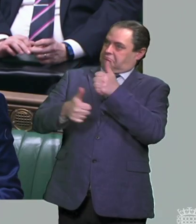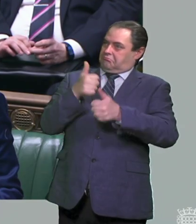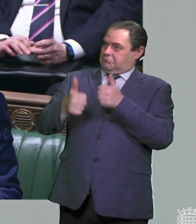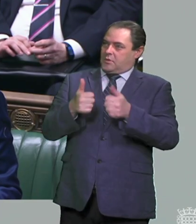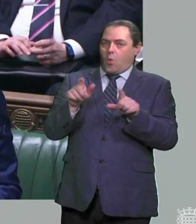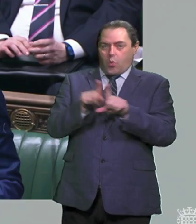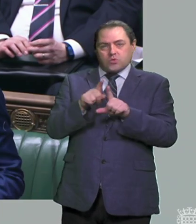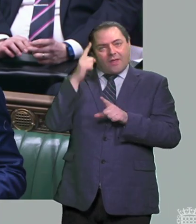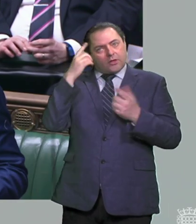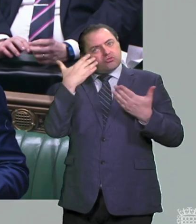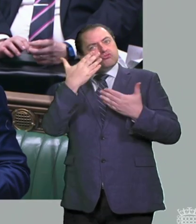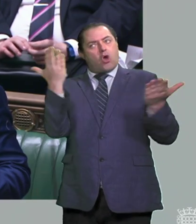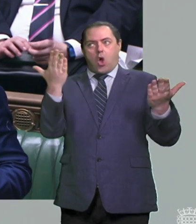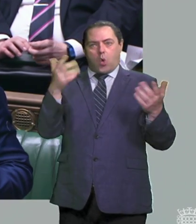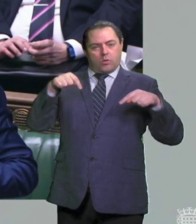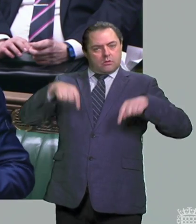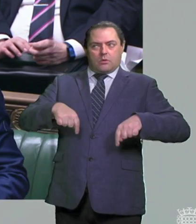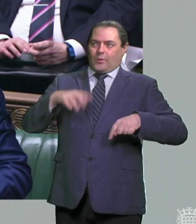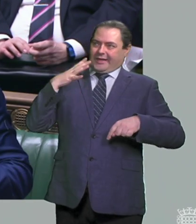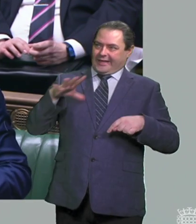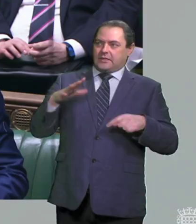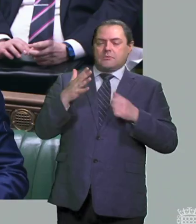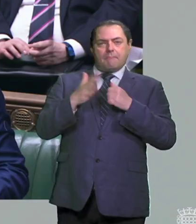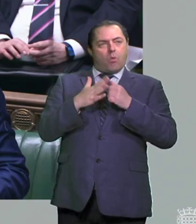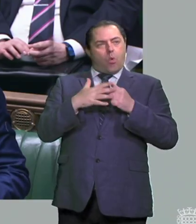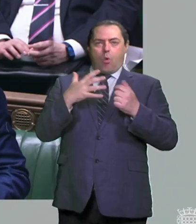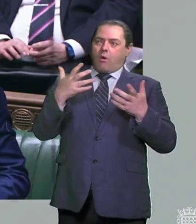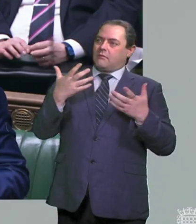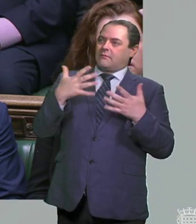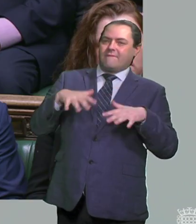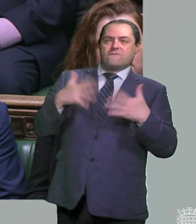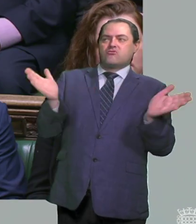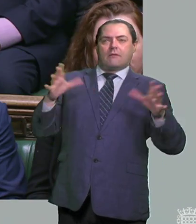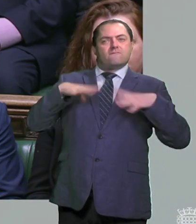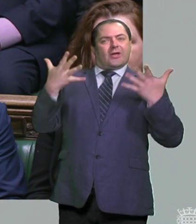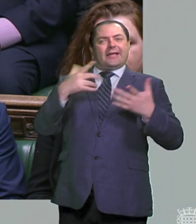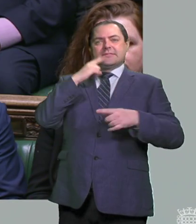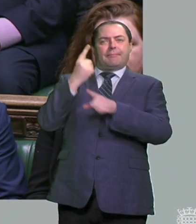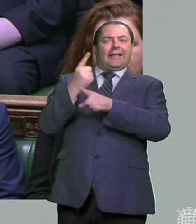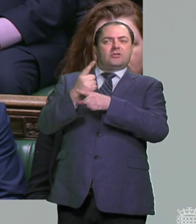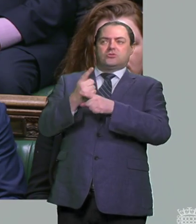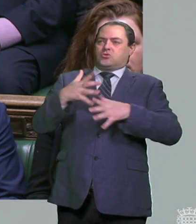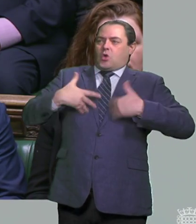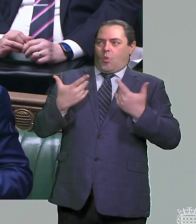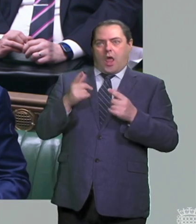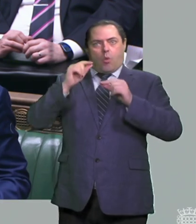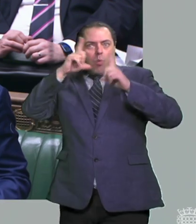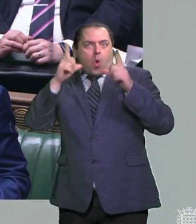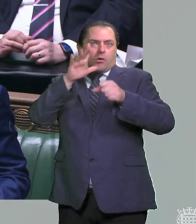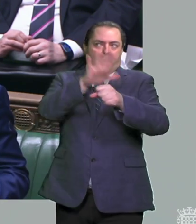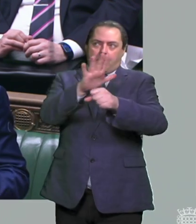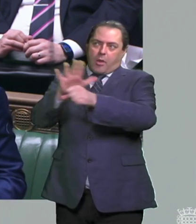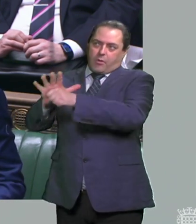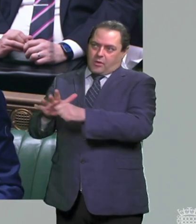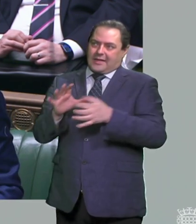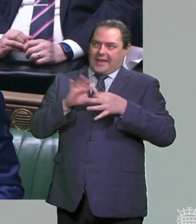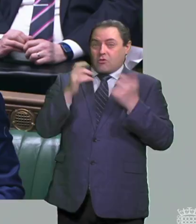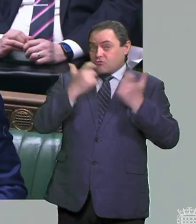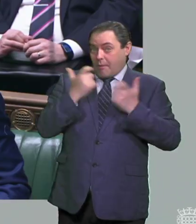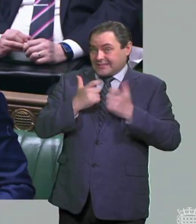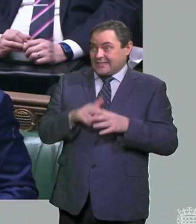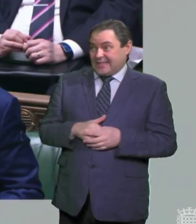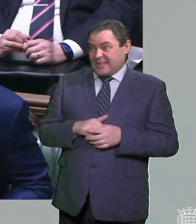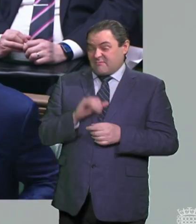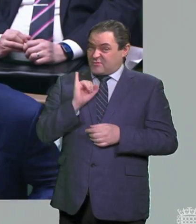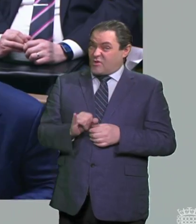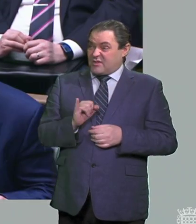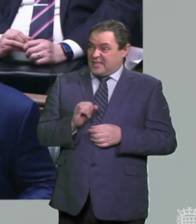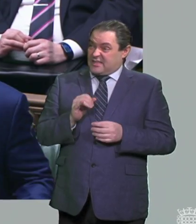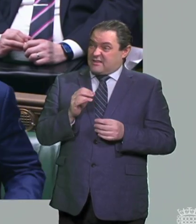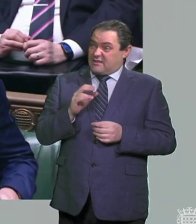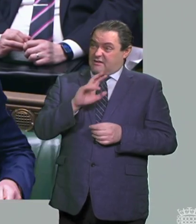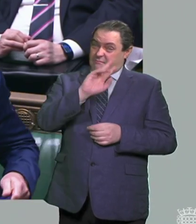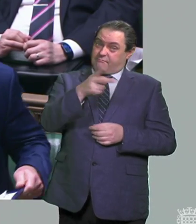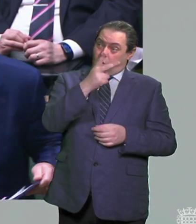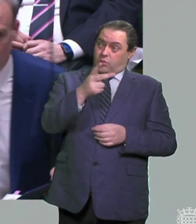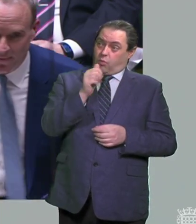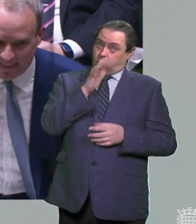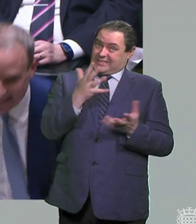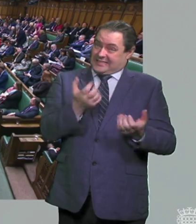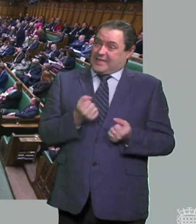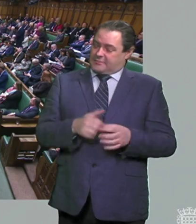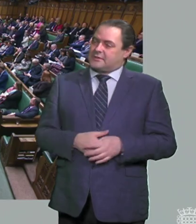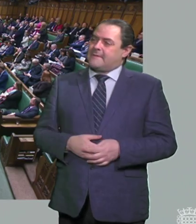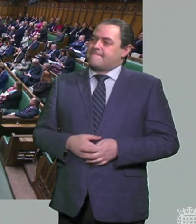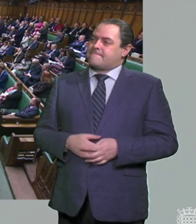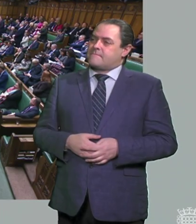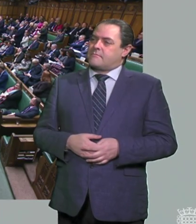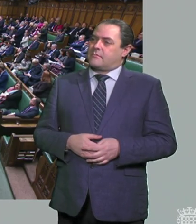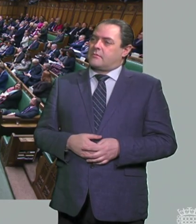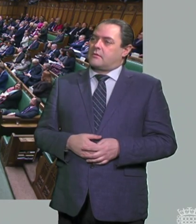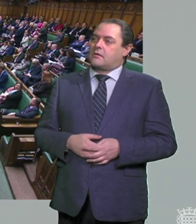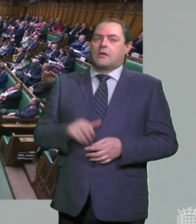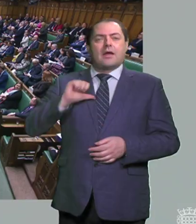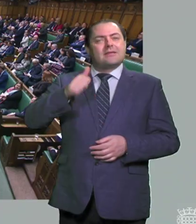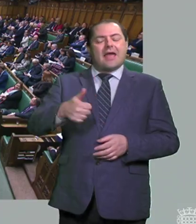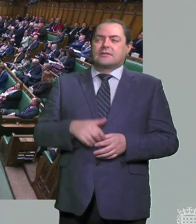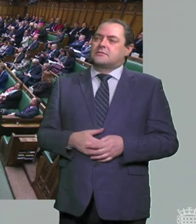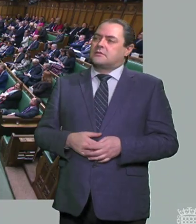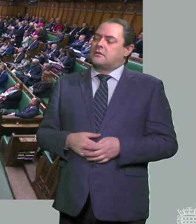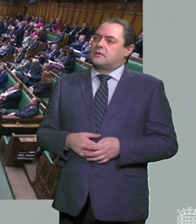I also think it shows how we need greater, more rambunctious free speech and how we need to avoid the wokery and the limitations on comedy, which, I am afraid, both of them would have had no time for.